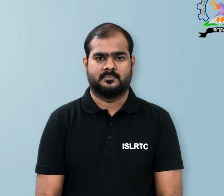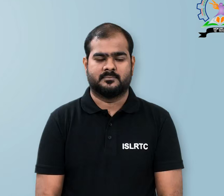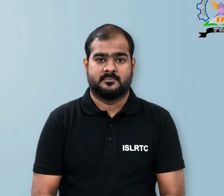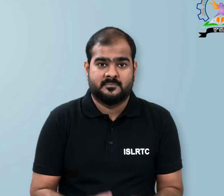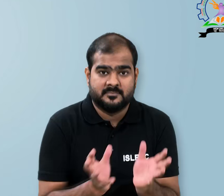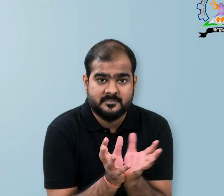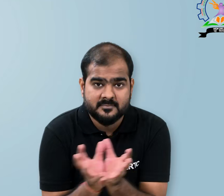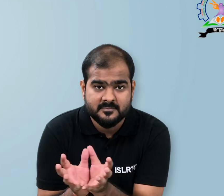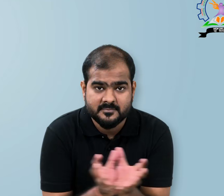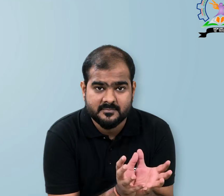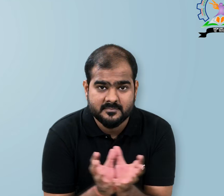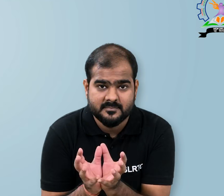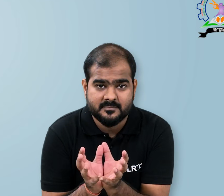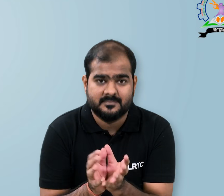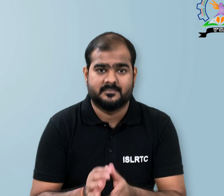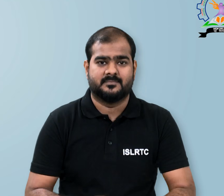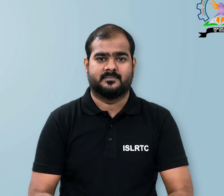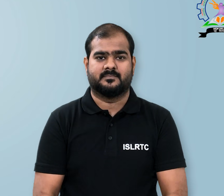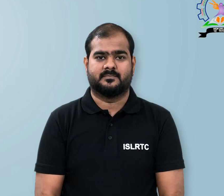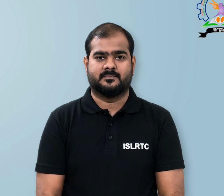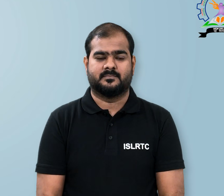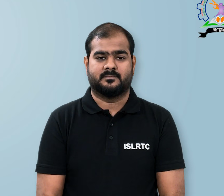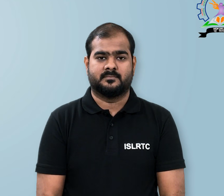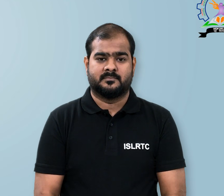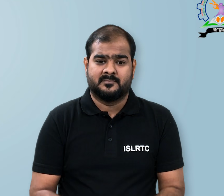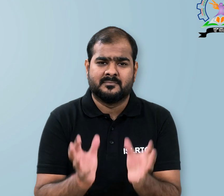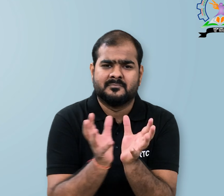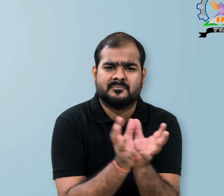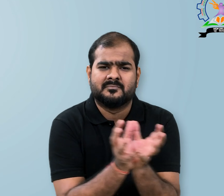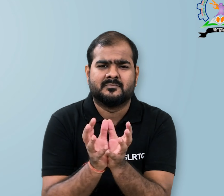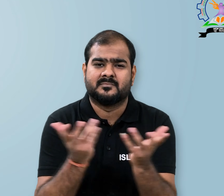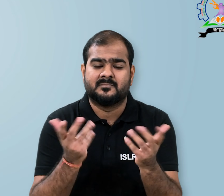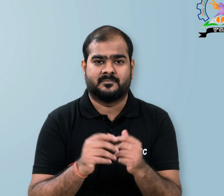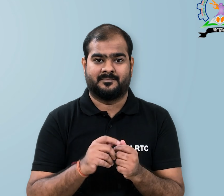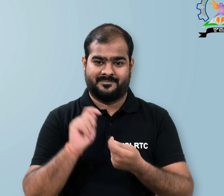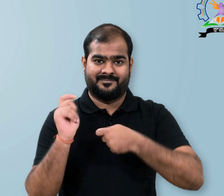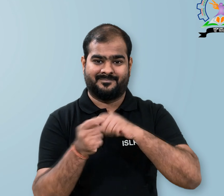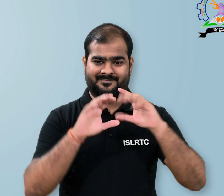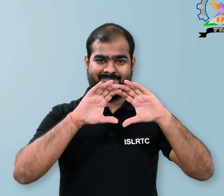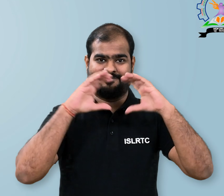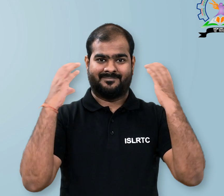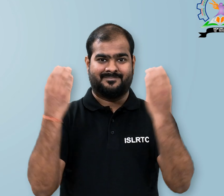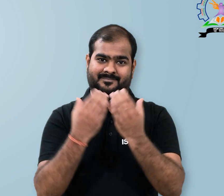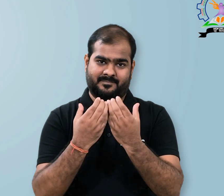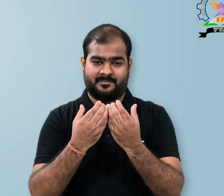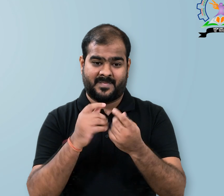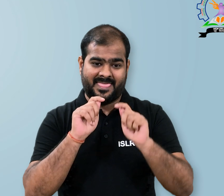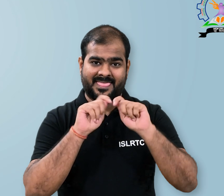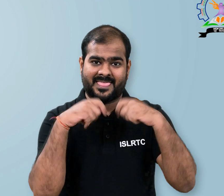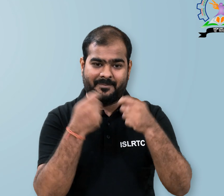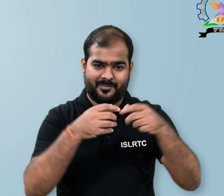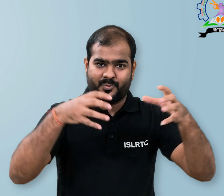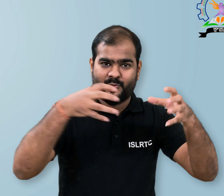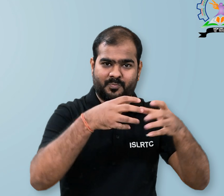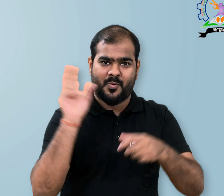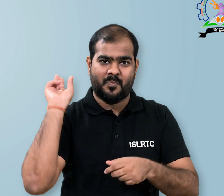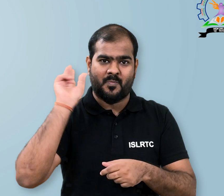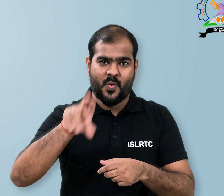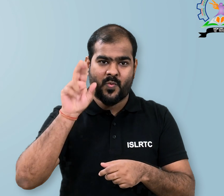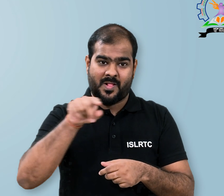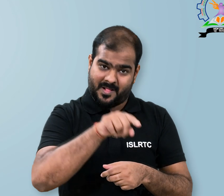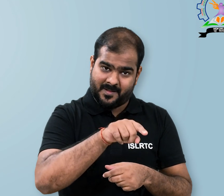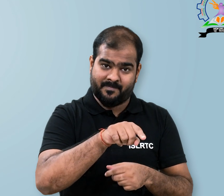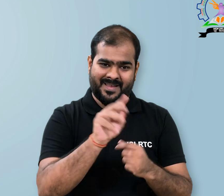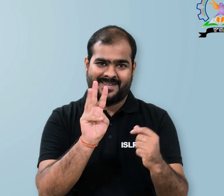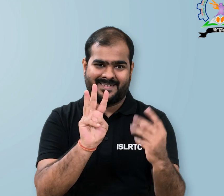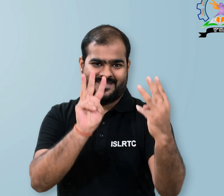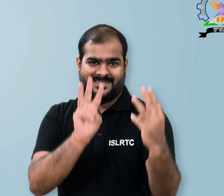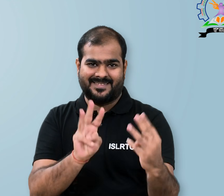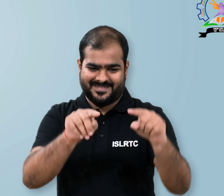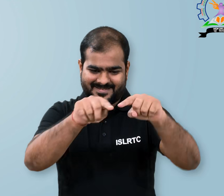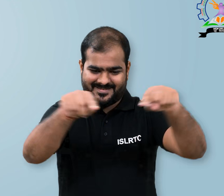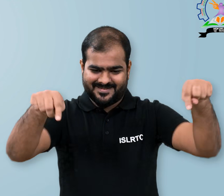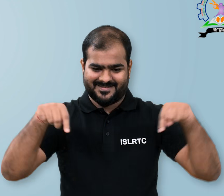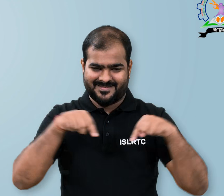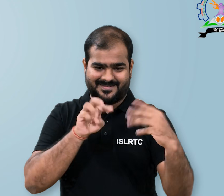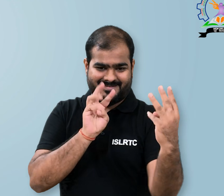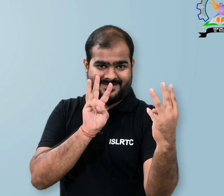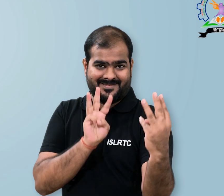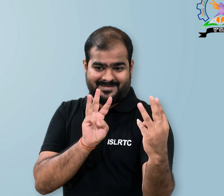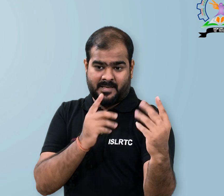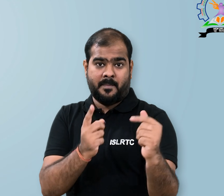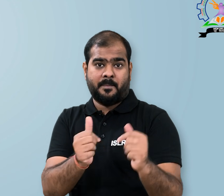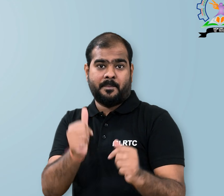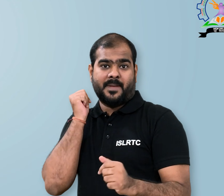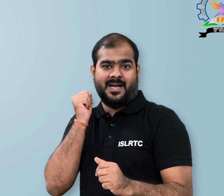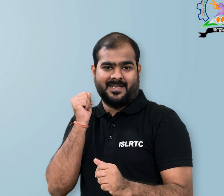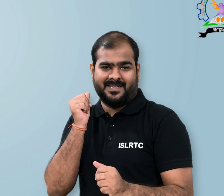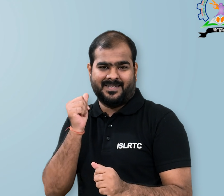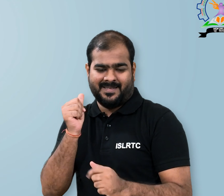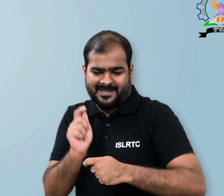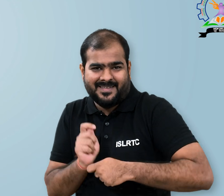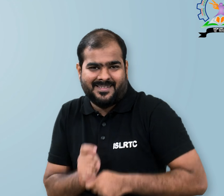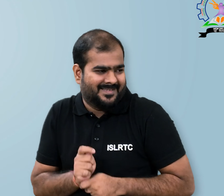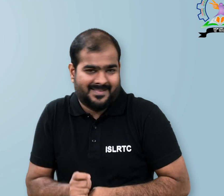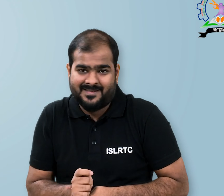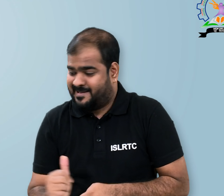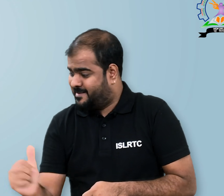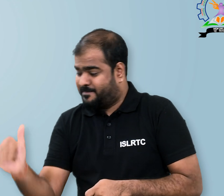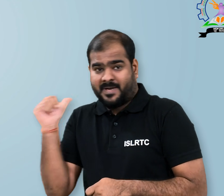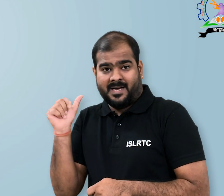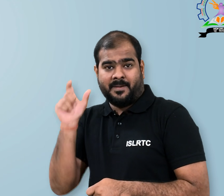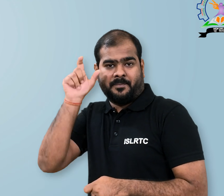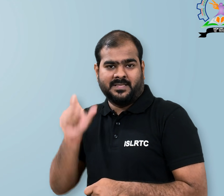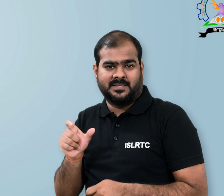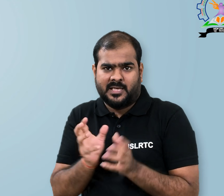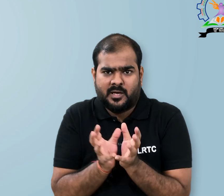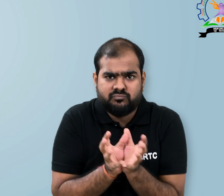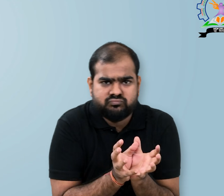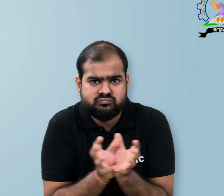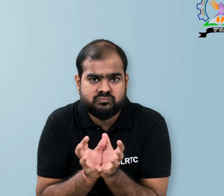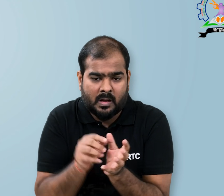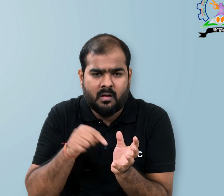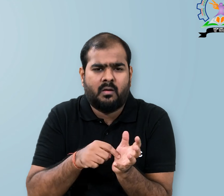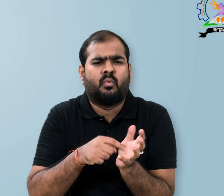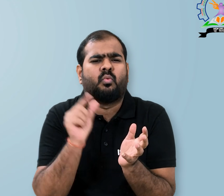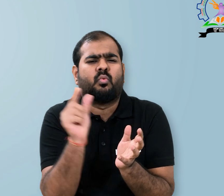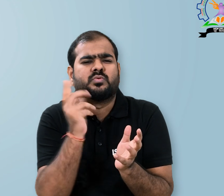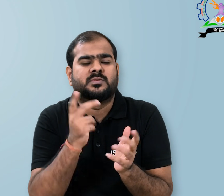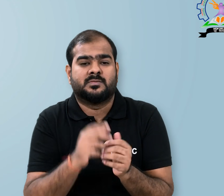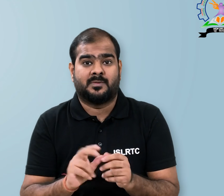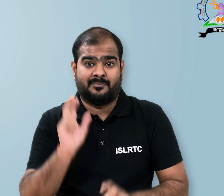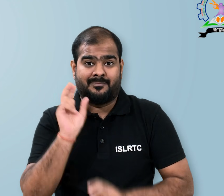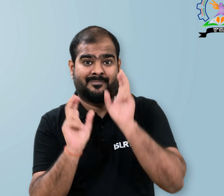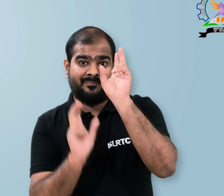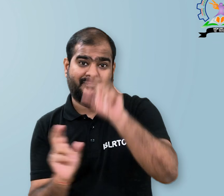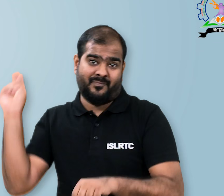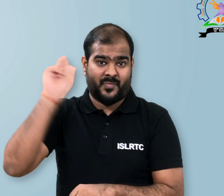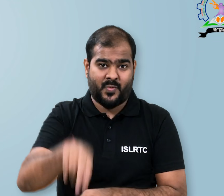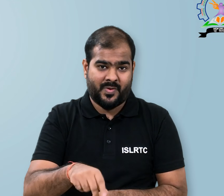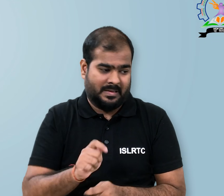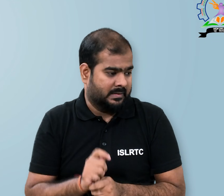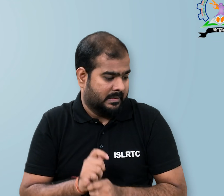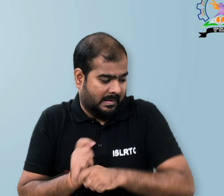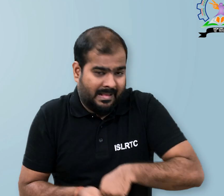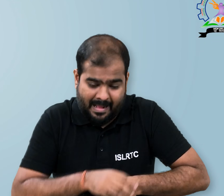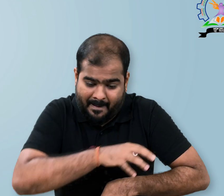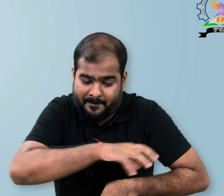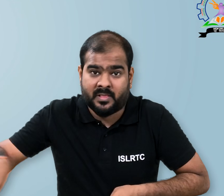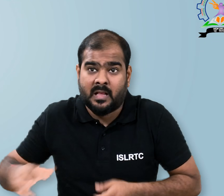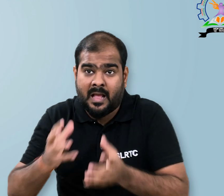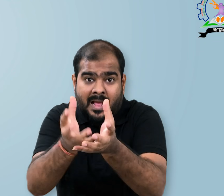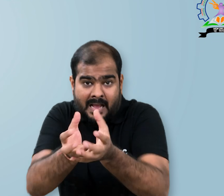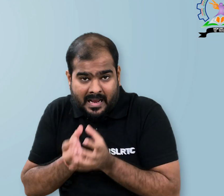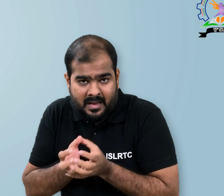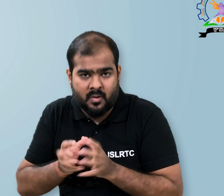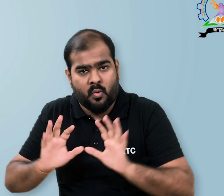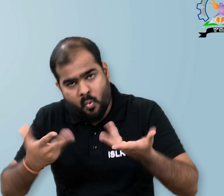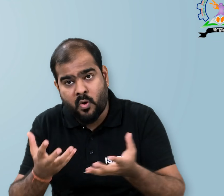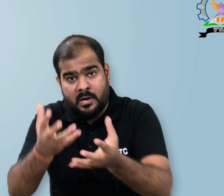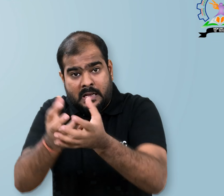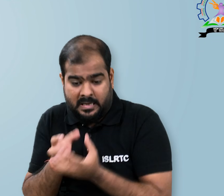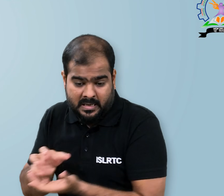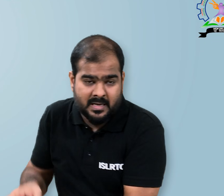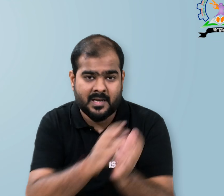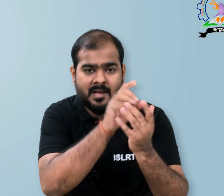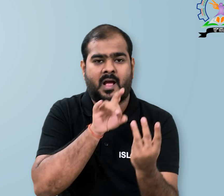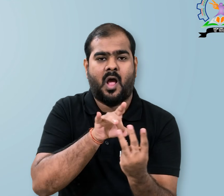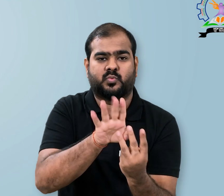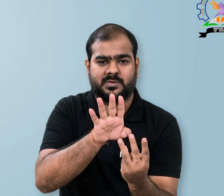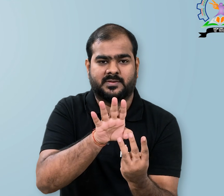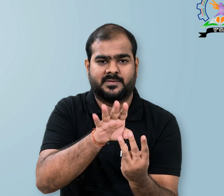Wicket Keeper The wicket-keeper in the sport of cricket is the player on the fielding side who stands behind the wicket or stumps being watchful of the batsman and ready to take a catch, stump the batsman out and run out a batsman when occasion arises.